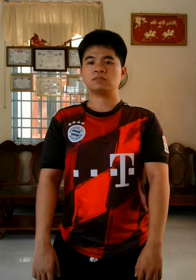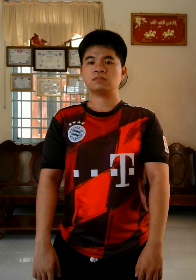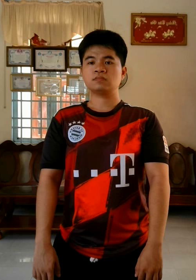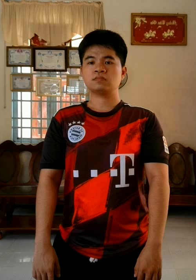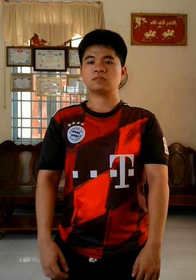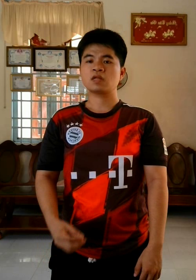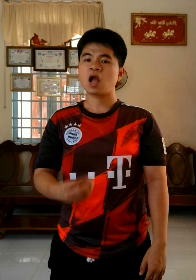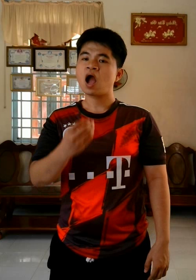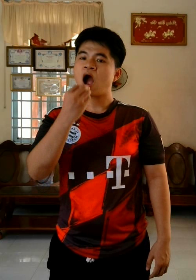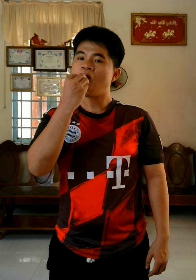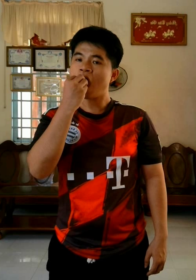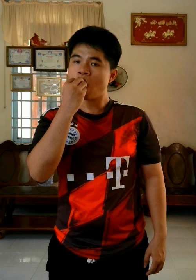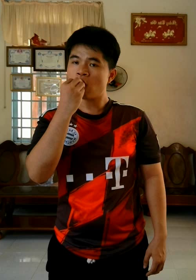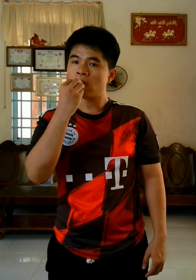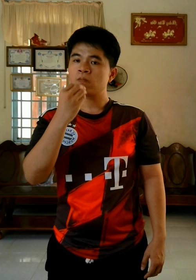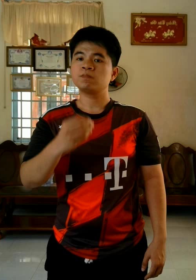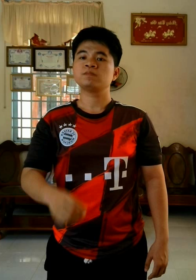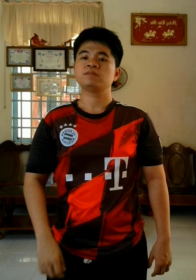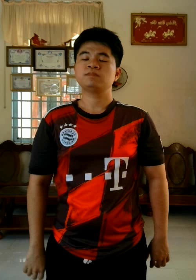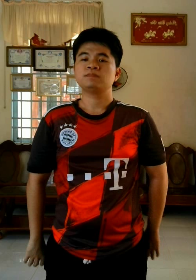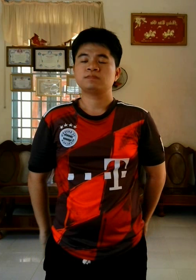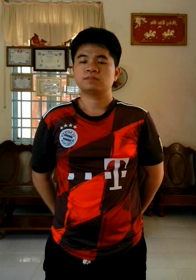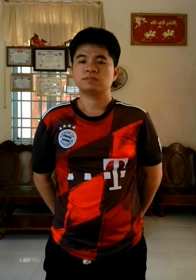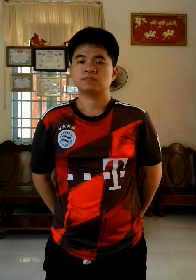an